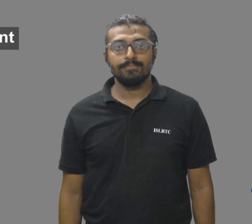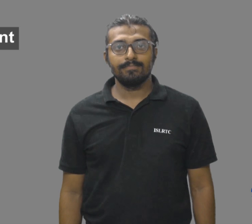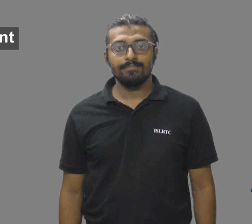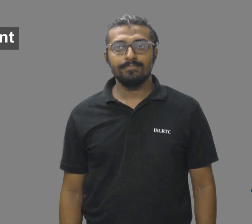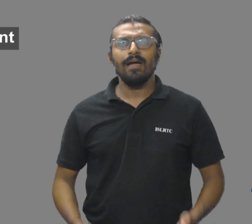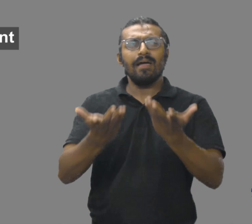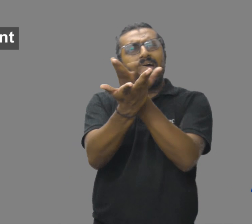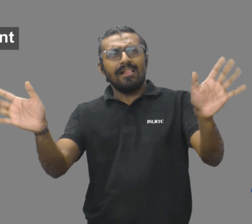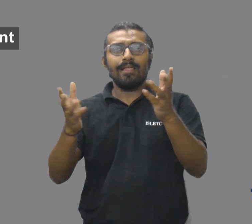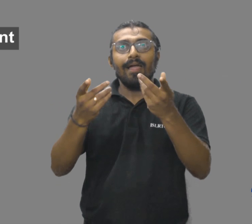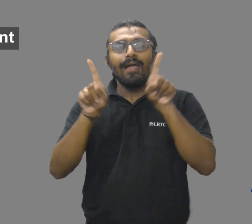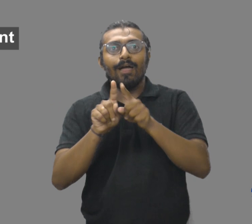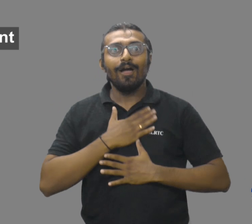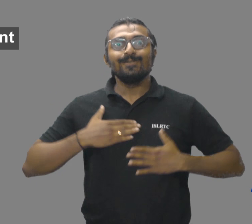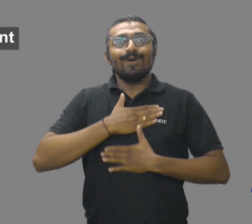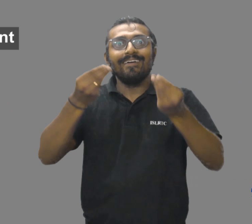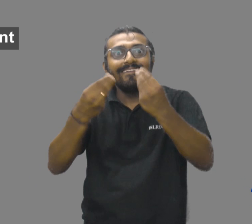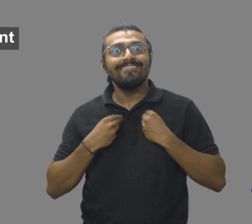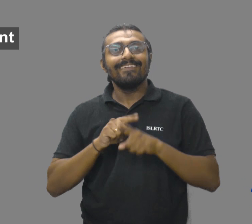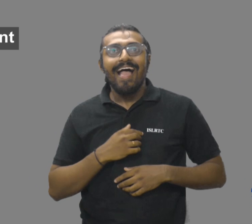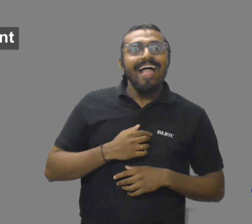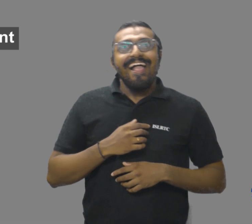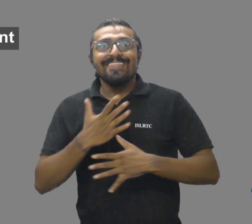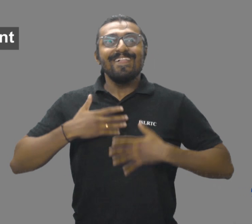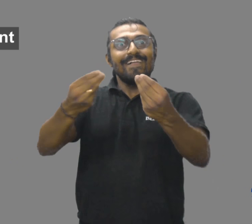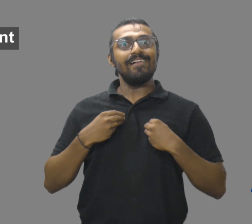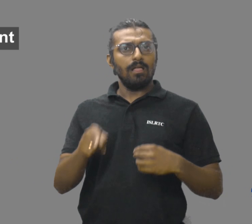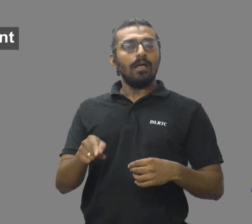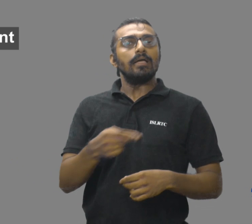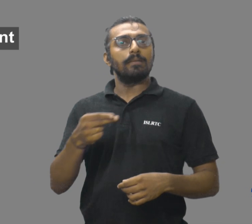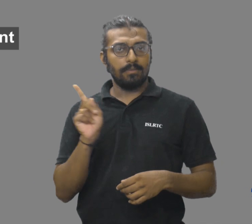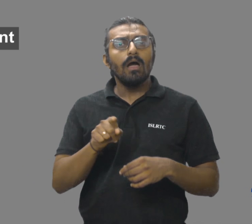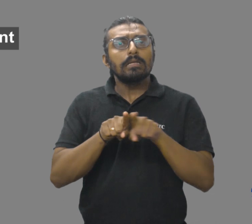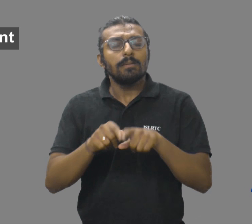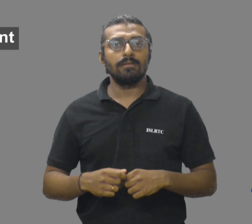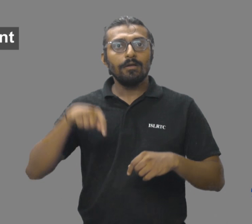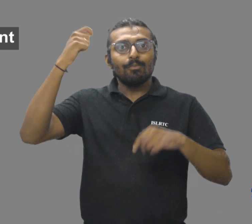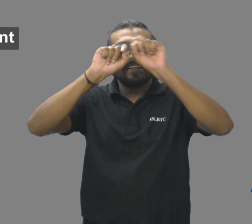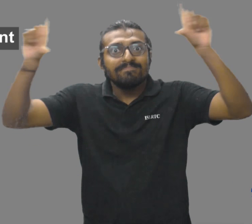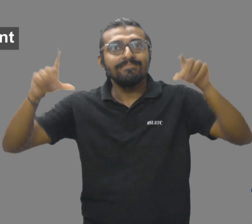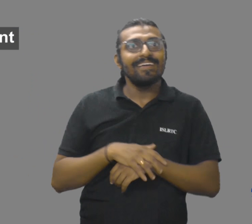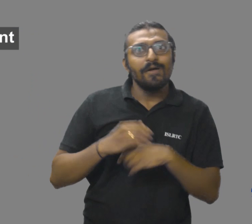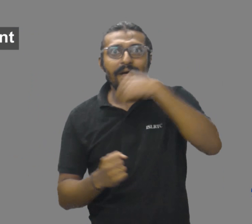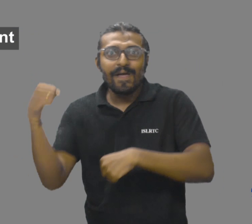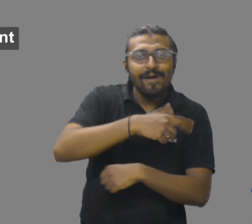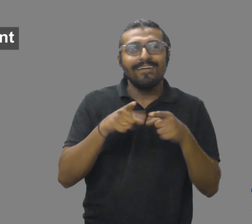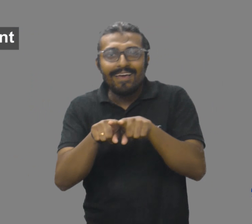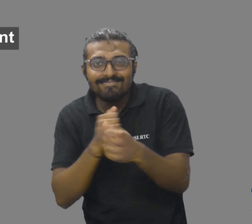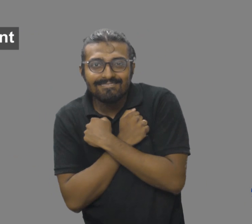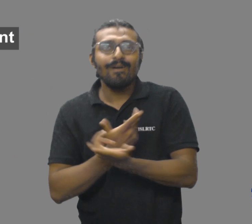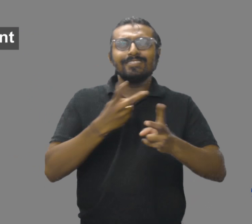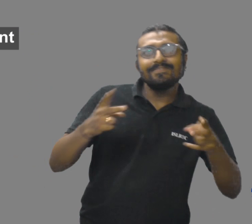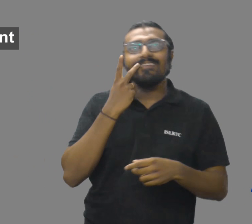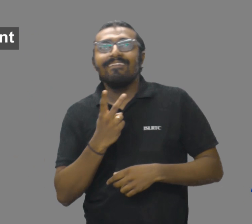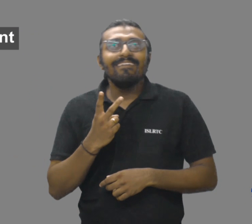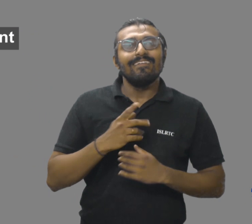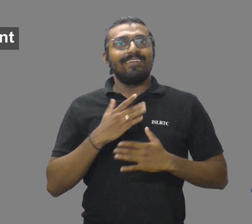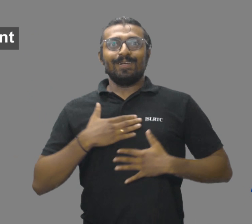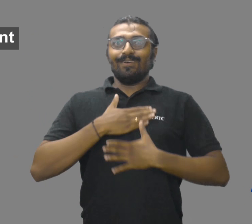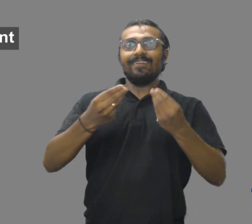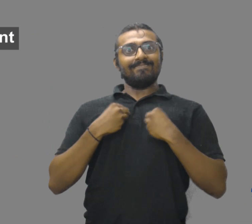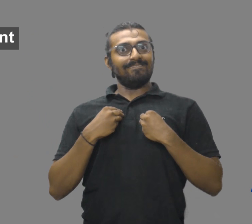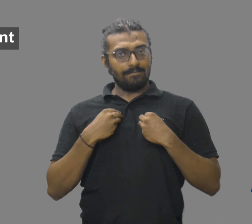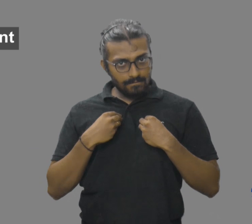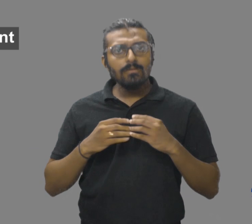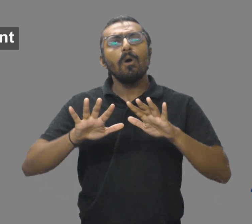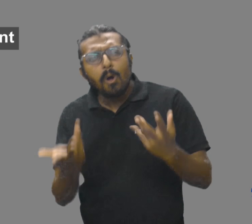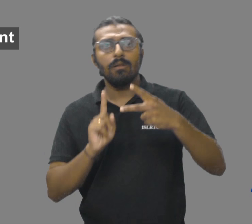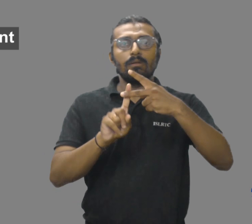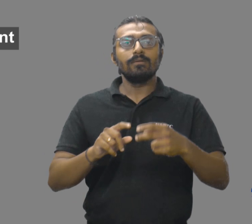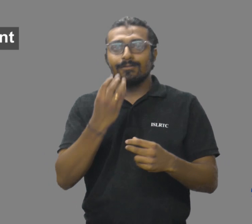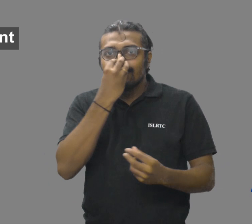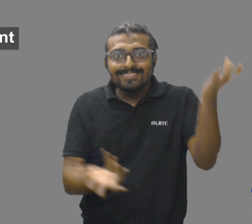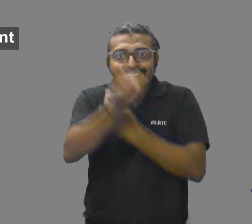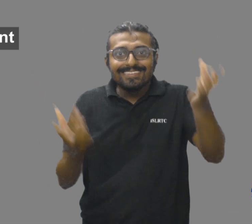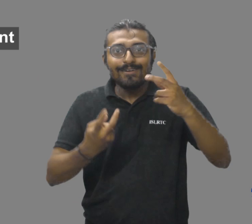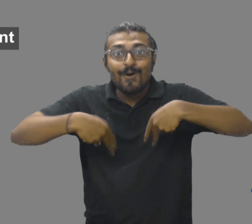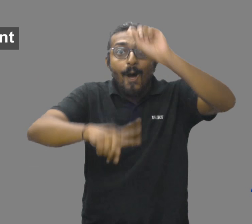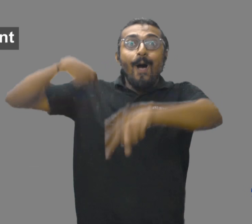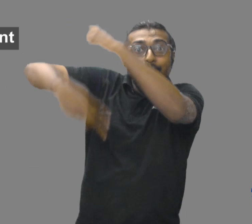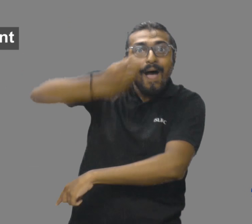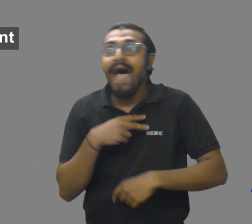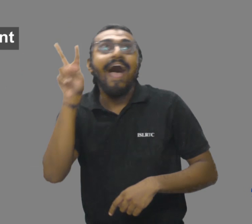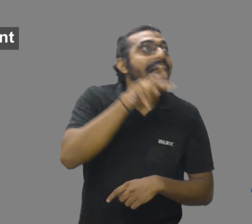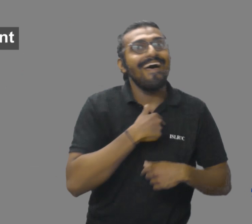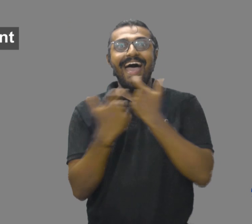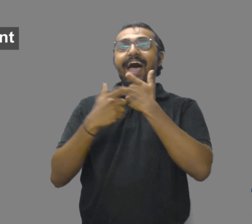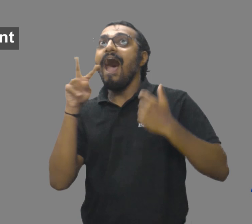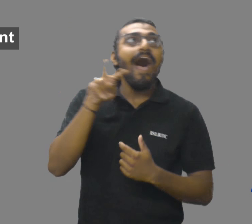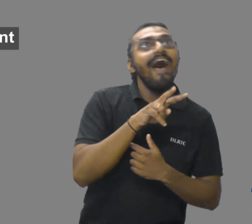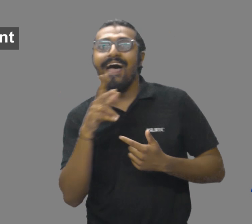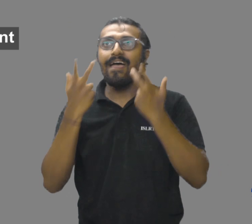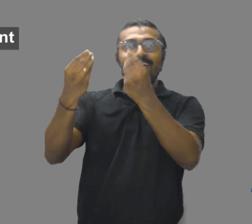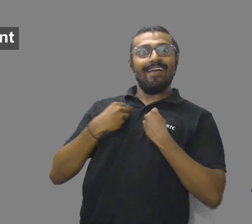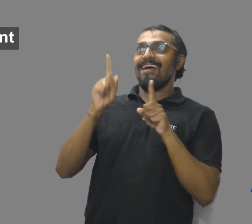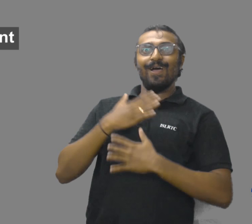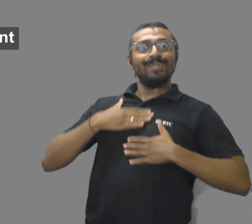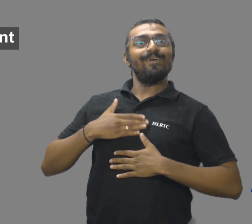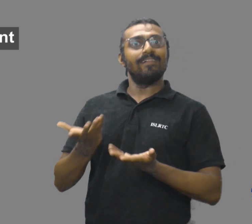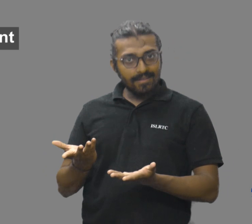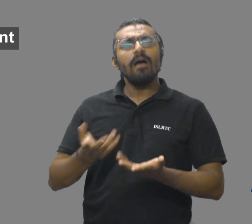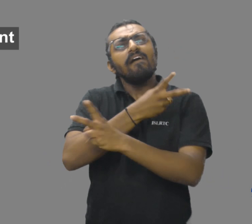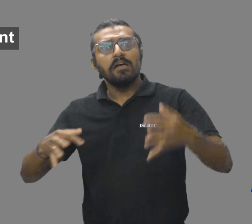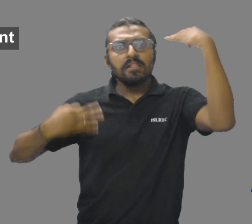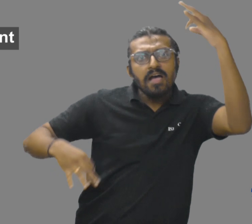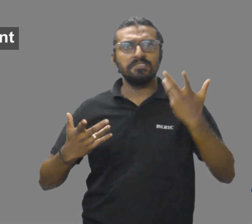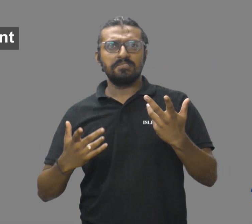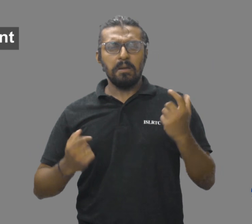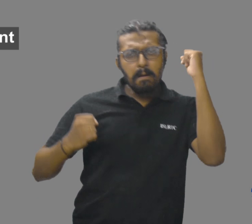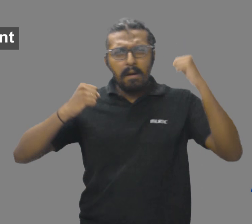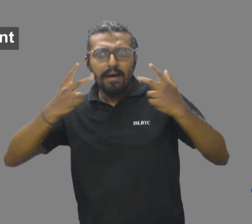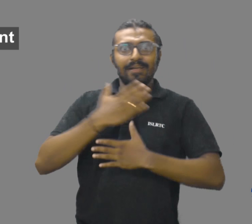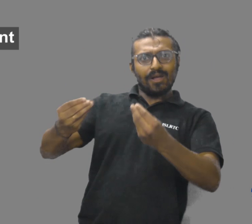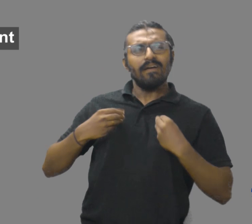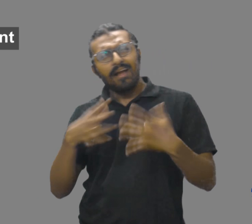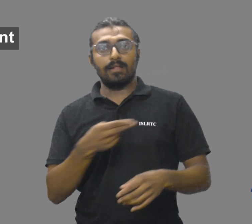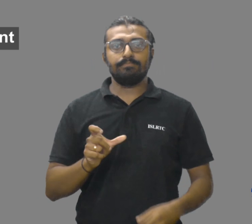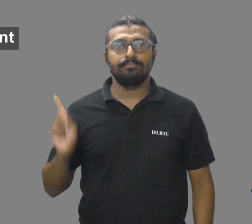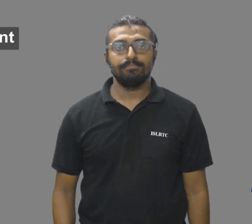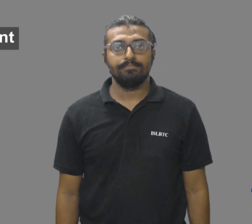Entertainment